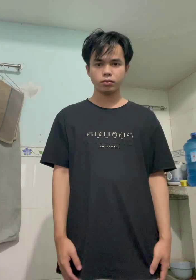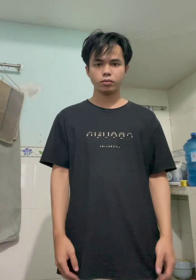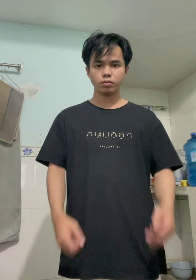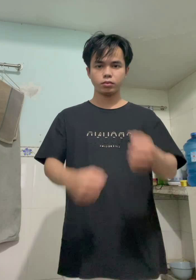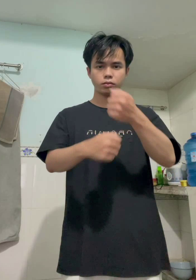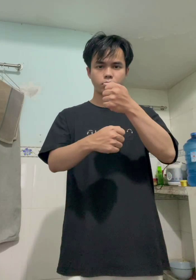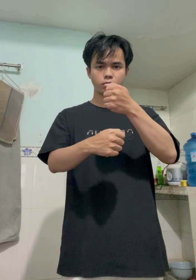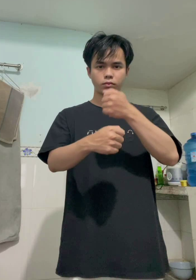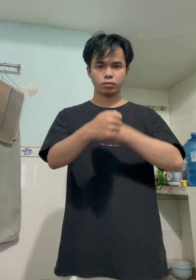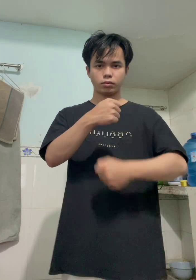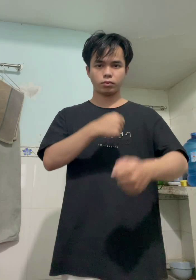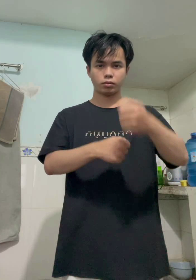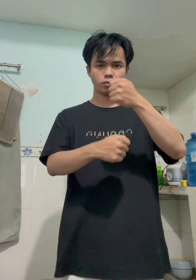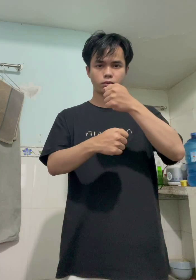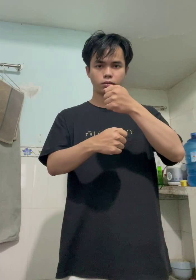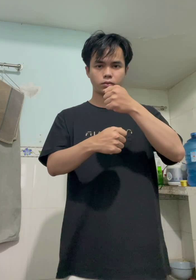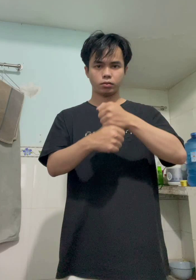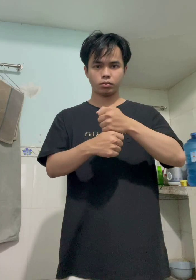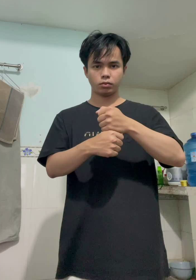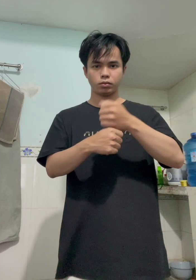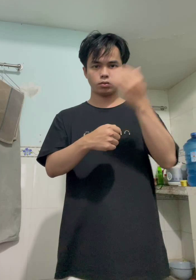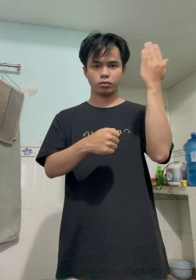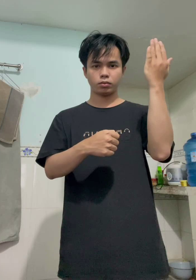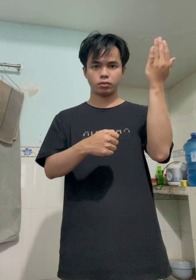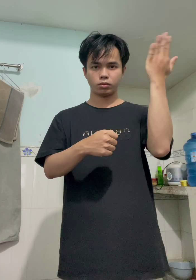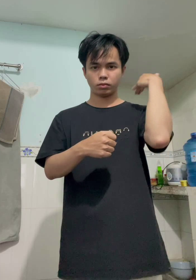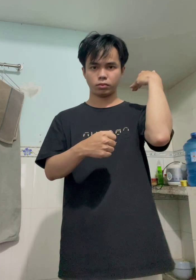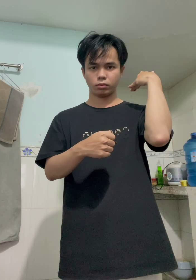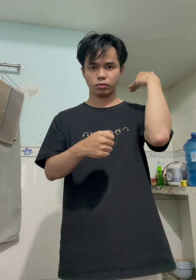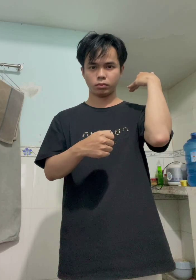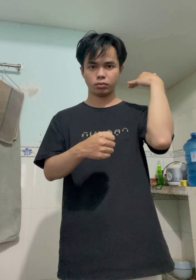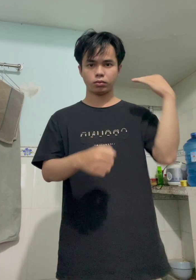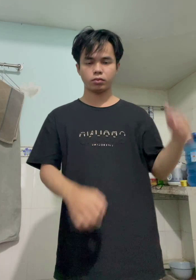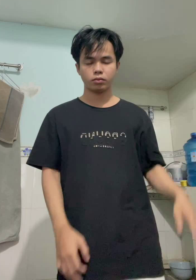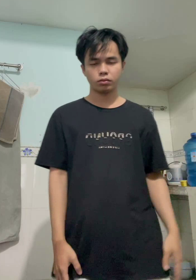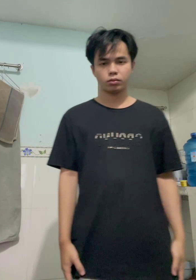nam truoc